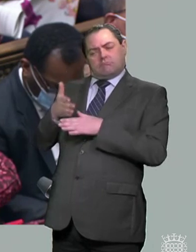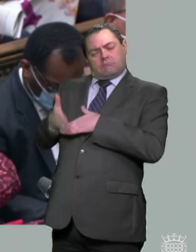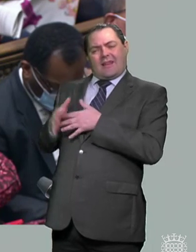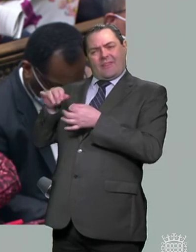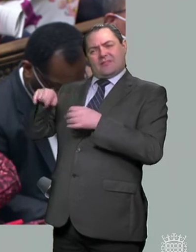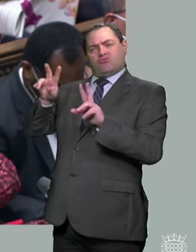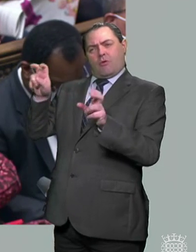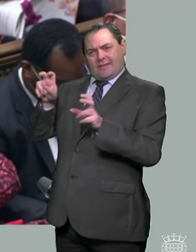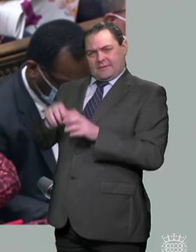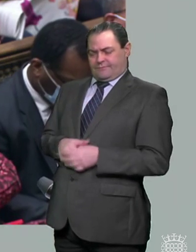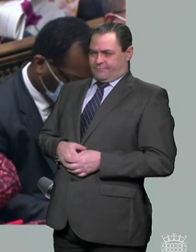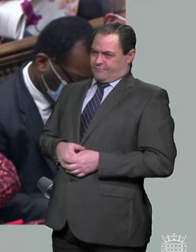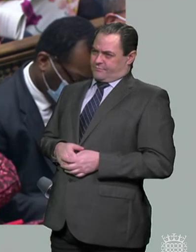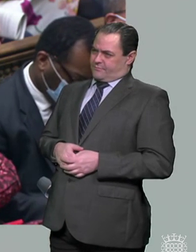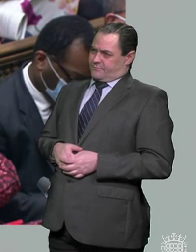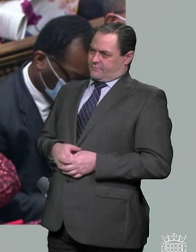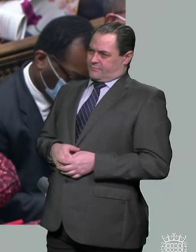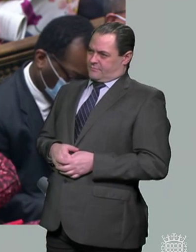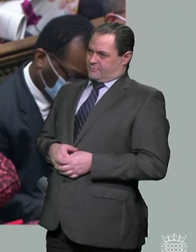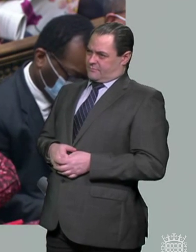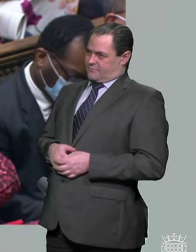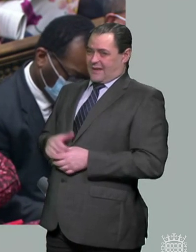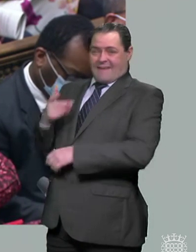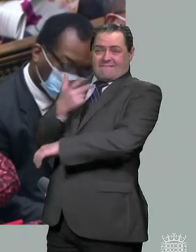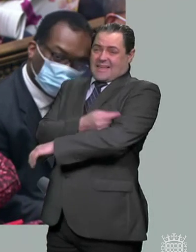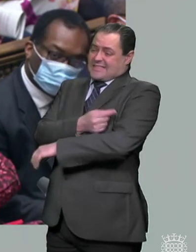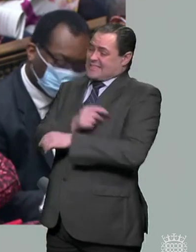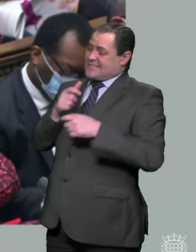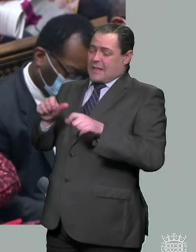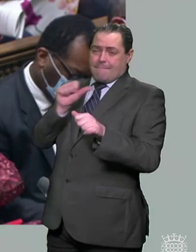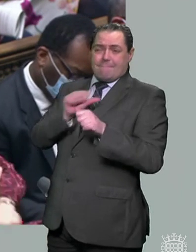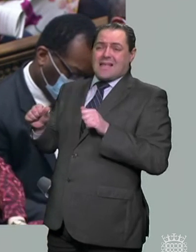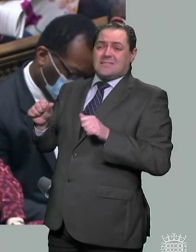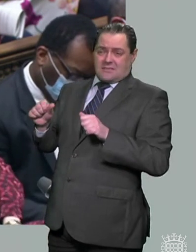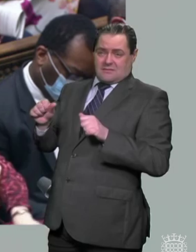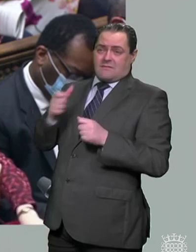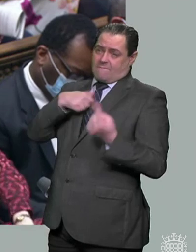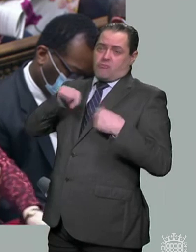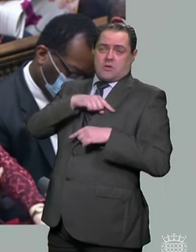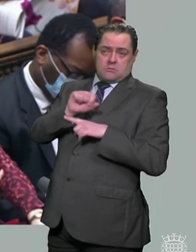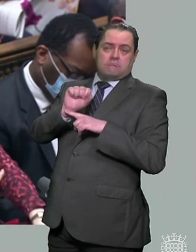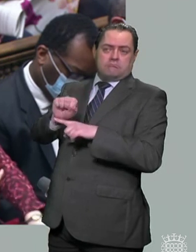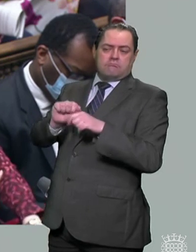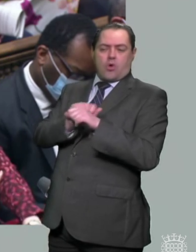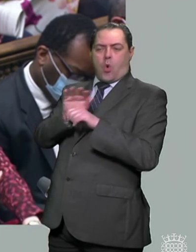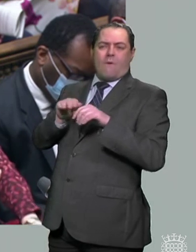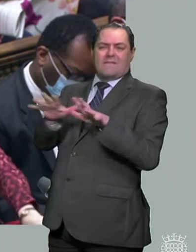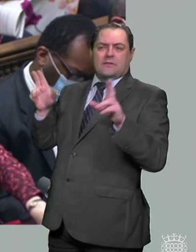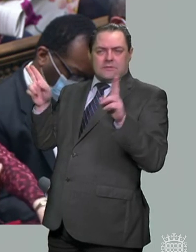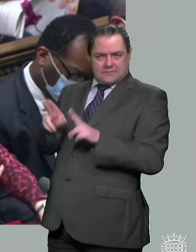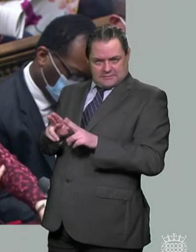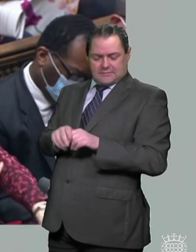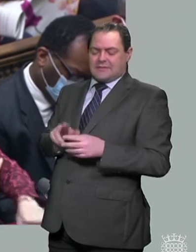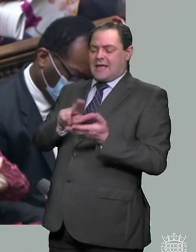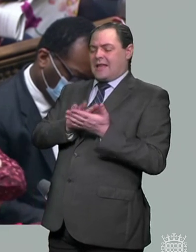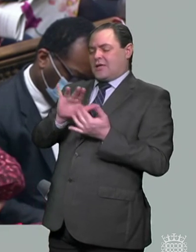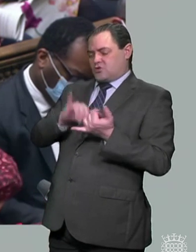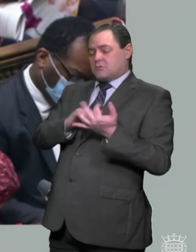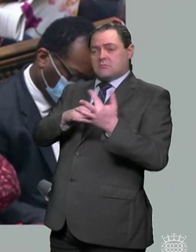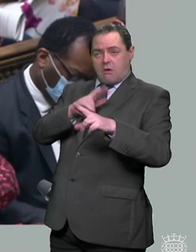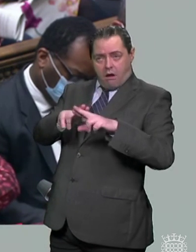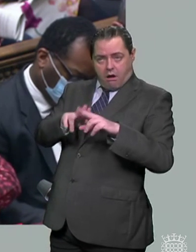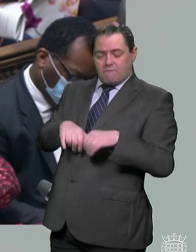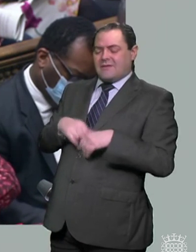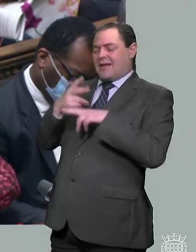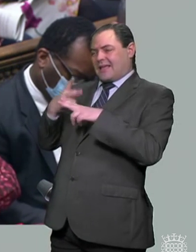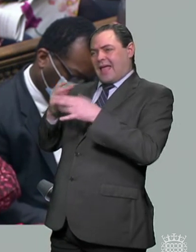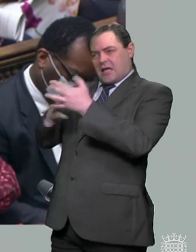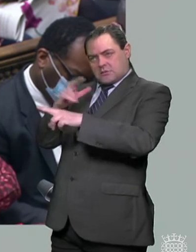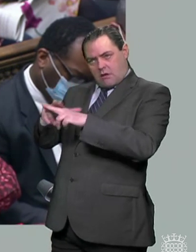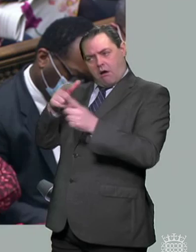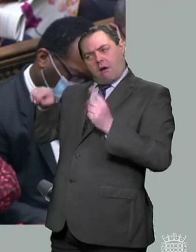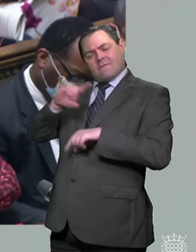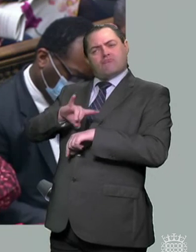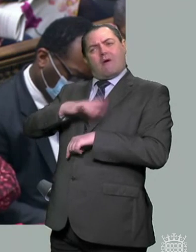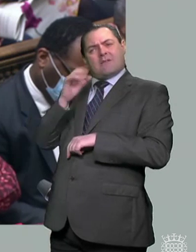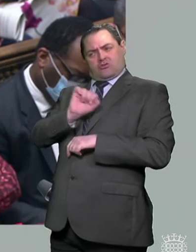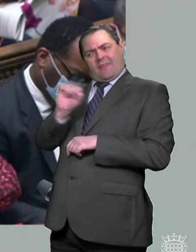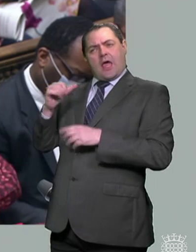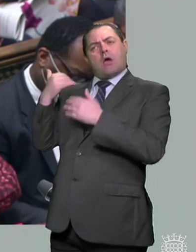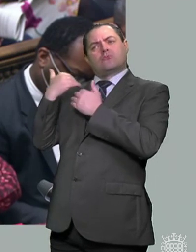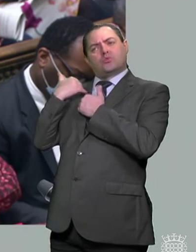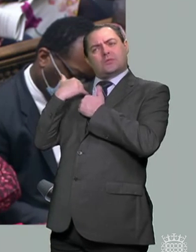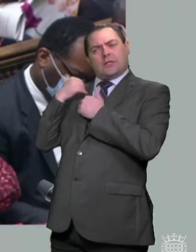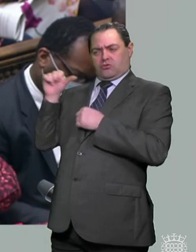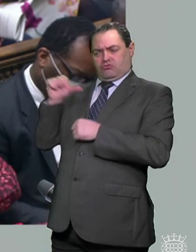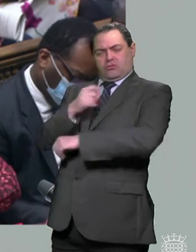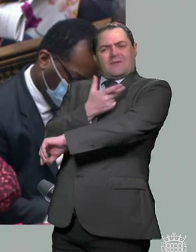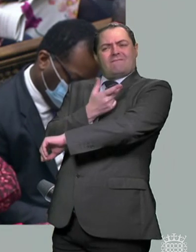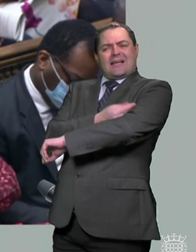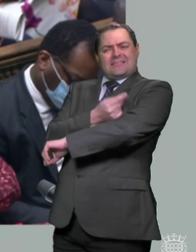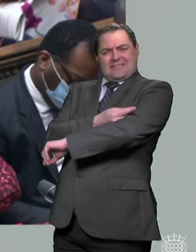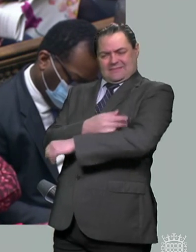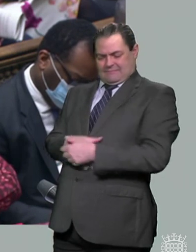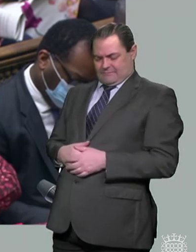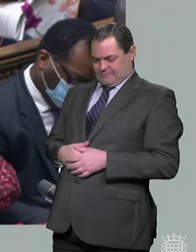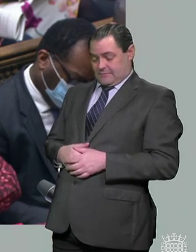I want to stress that vaccines remain our best line of defence, and I think that NHS staff and all those who work in the care sector have a professional responsibility to get vaccinated.